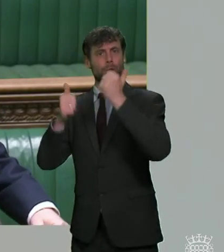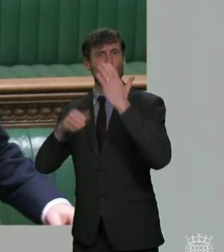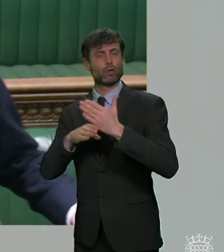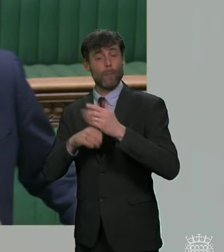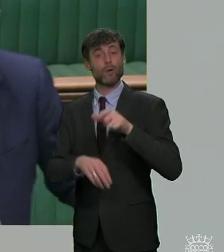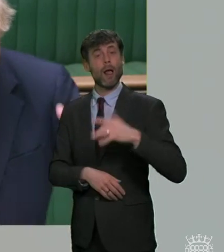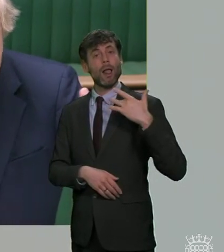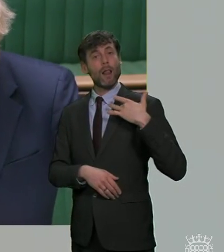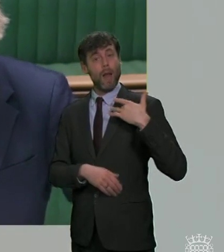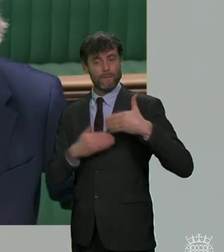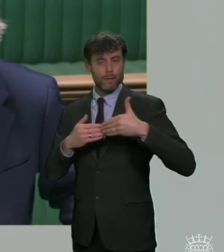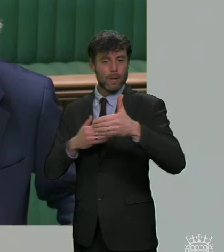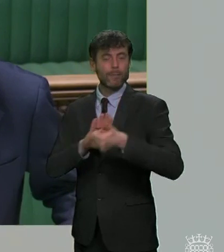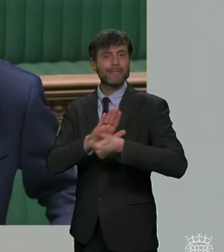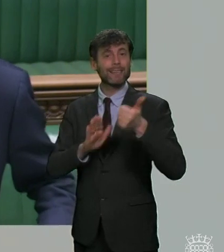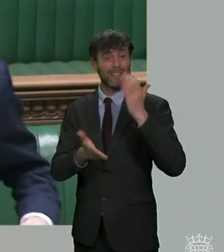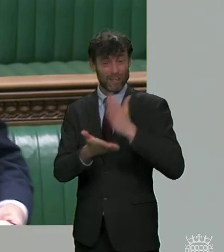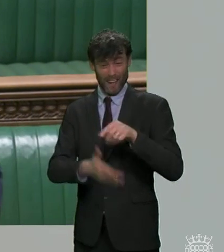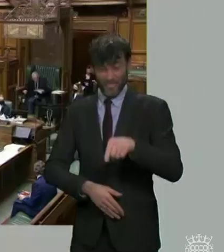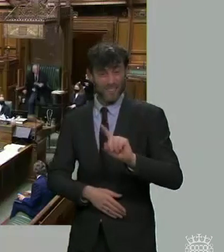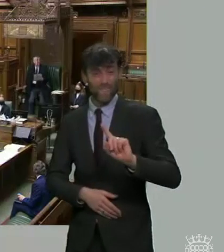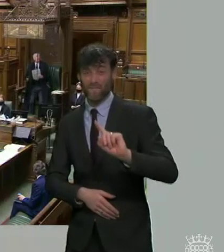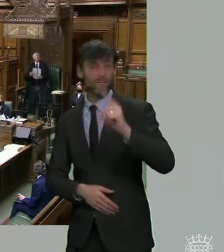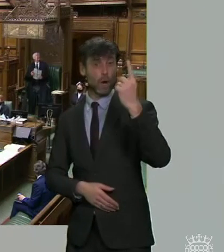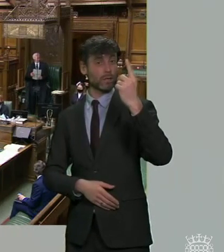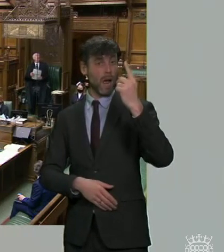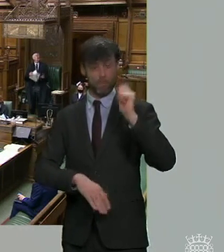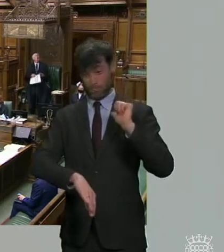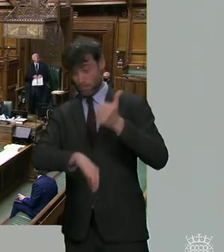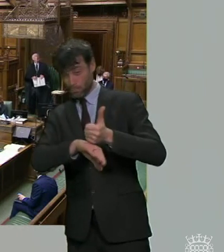The lifetime skills guarantee: it is the first time it has been done.